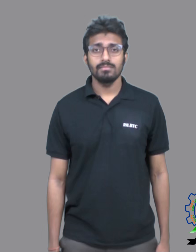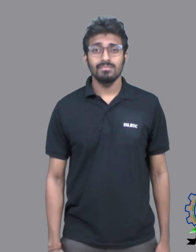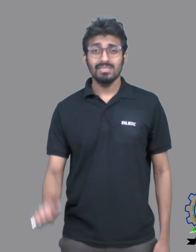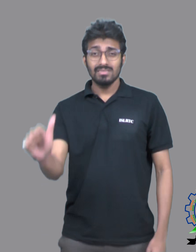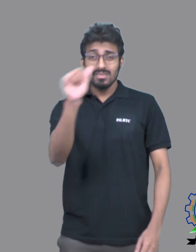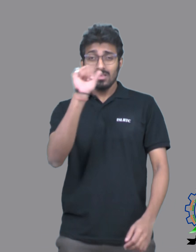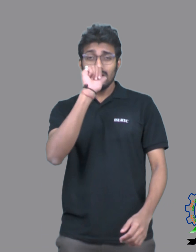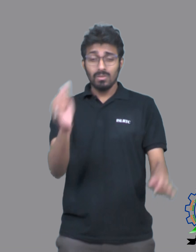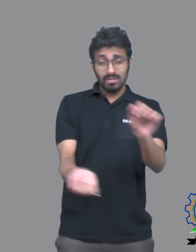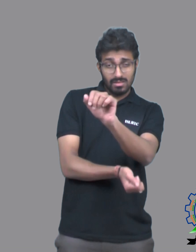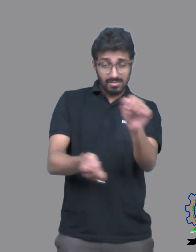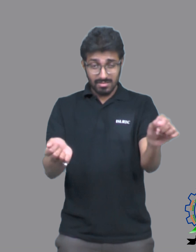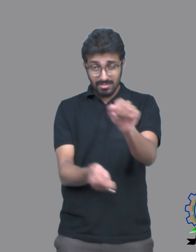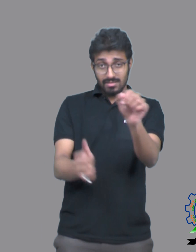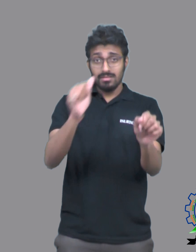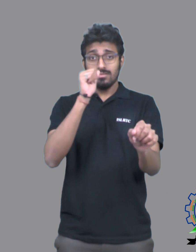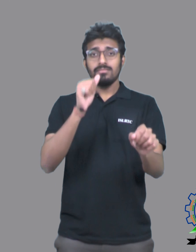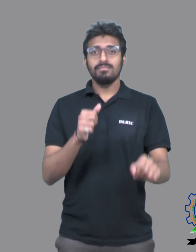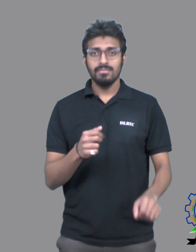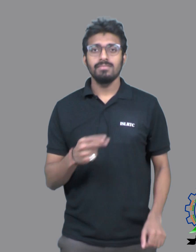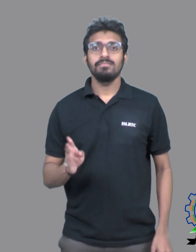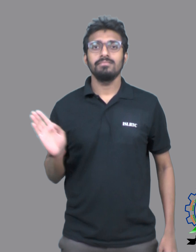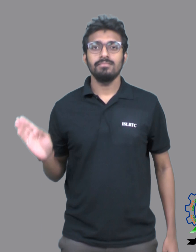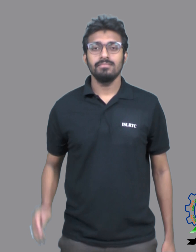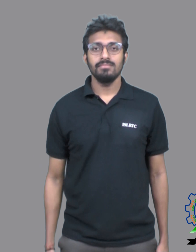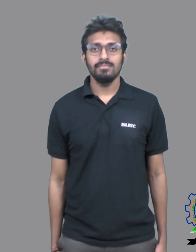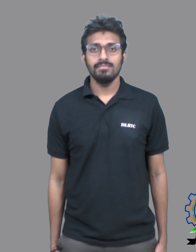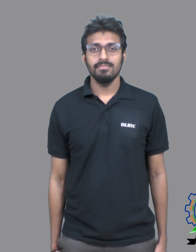Drunk Driving